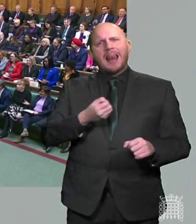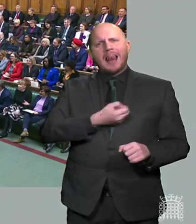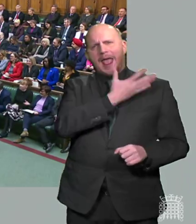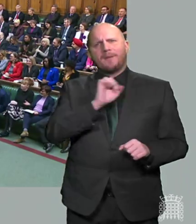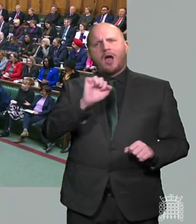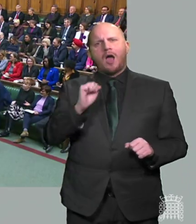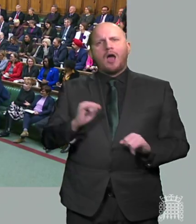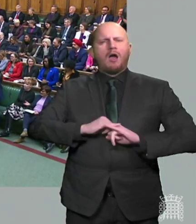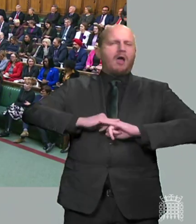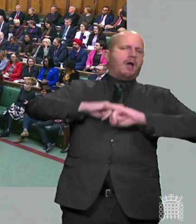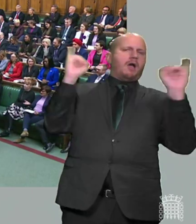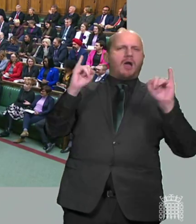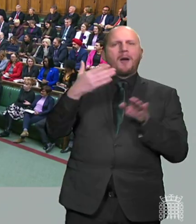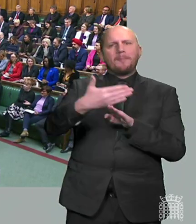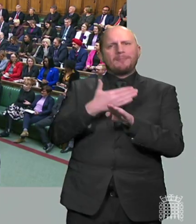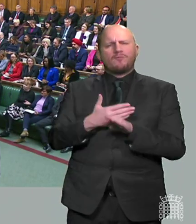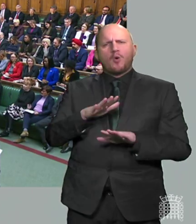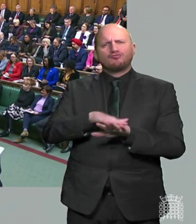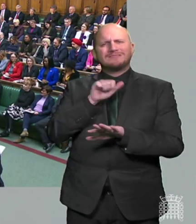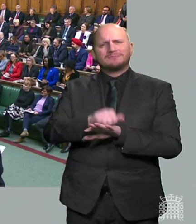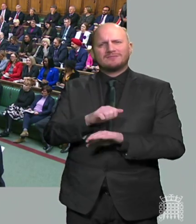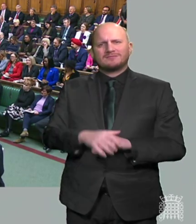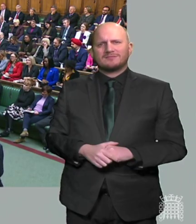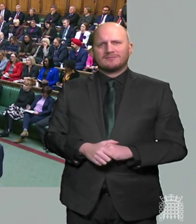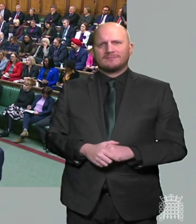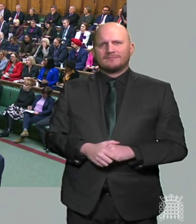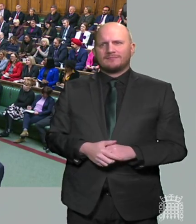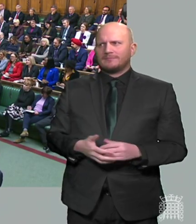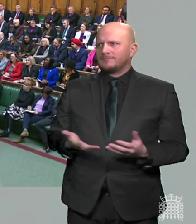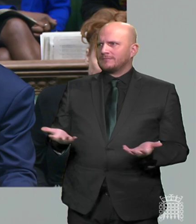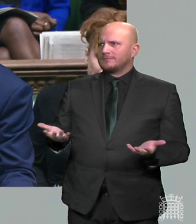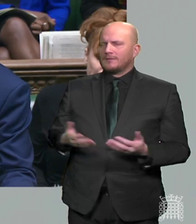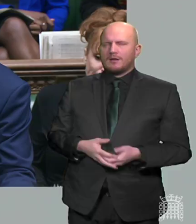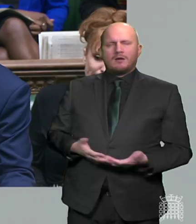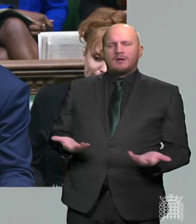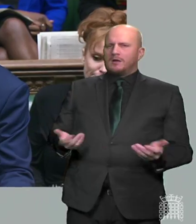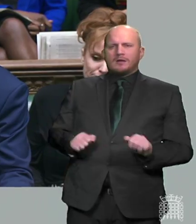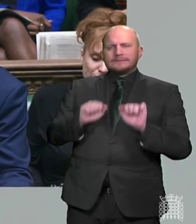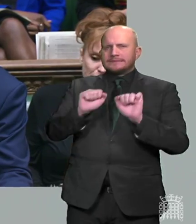There the Prime Minister goes again, pretending everything is fine.